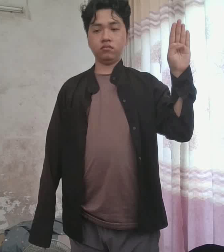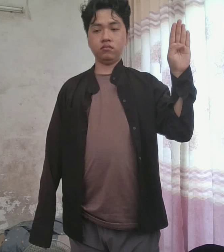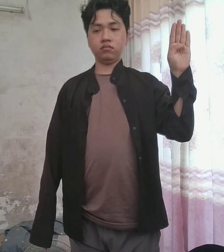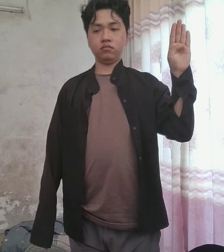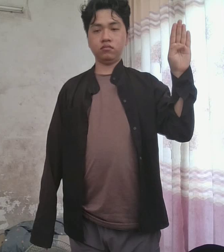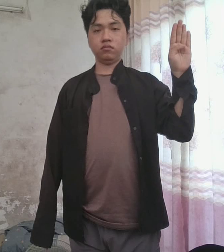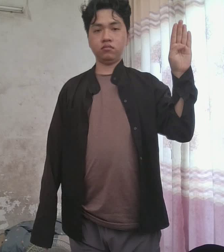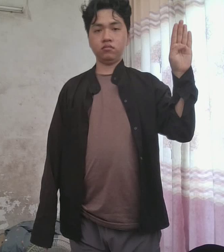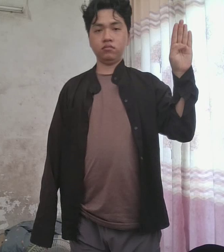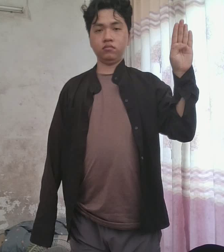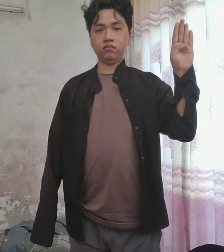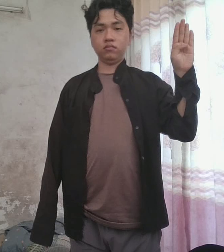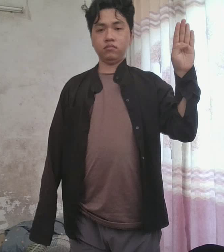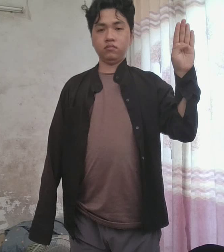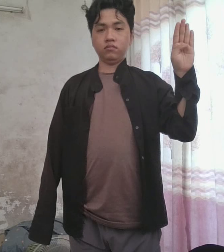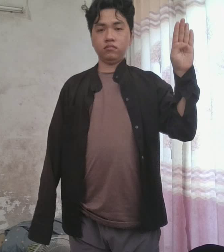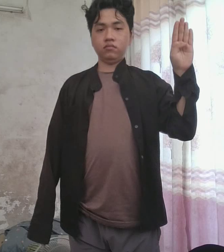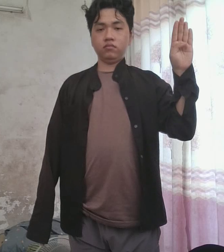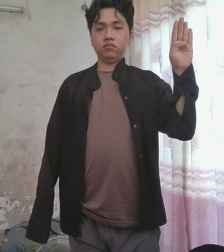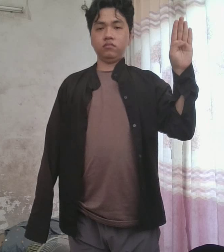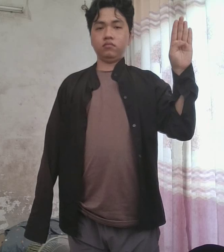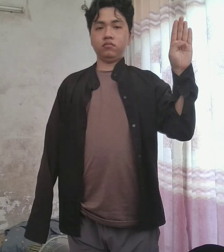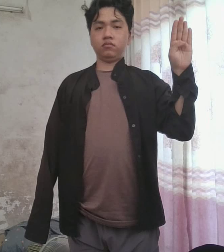b